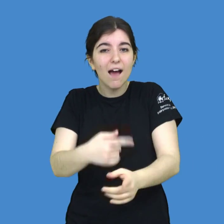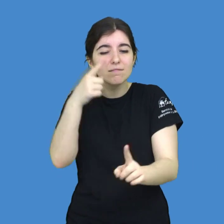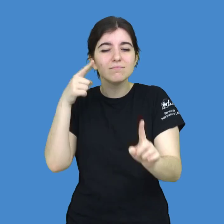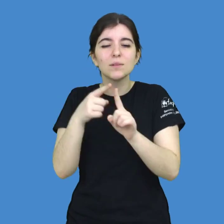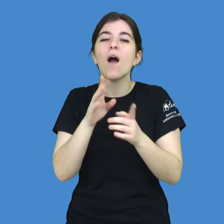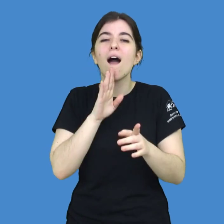objetivo